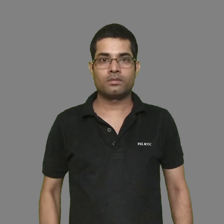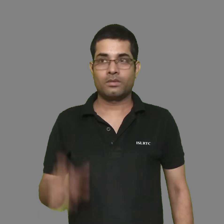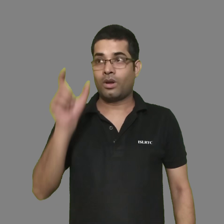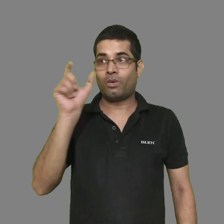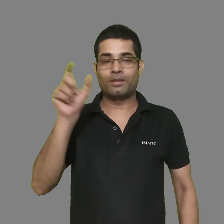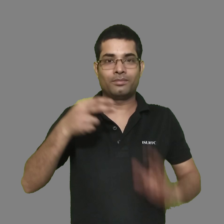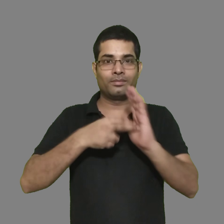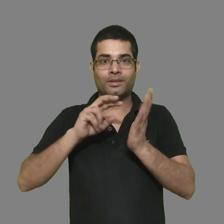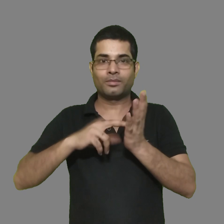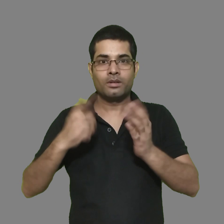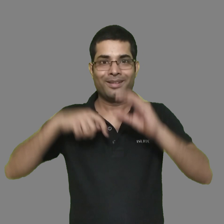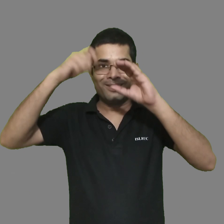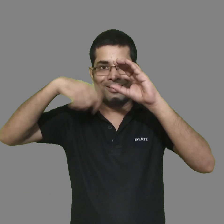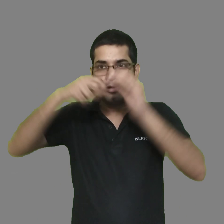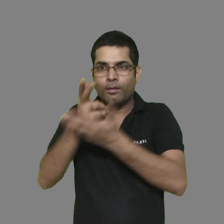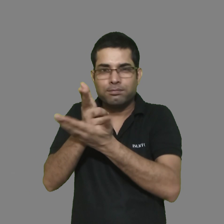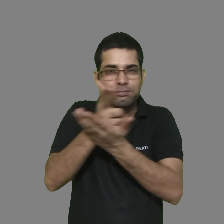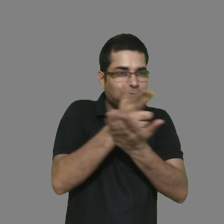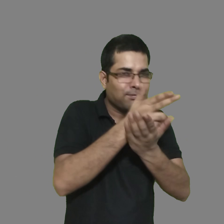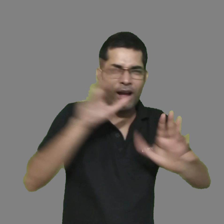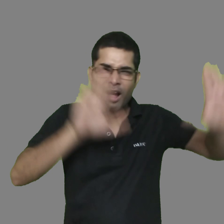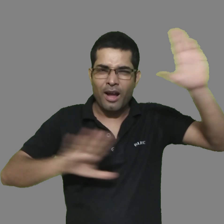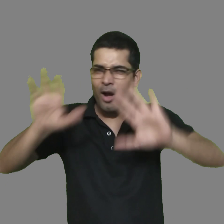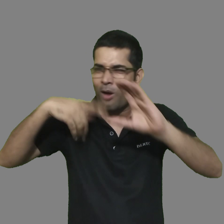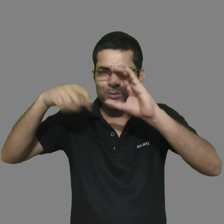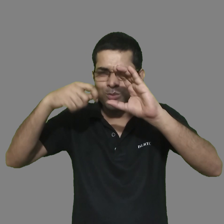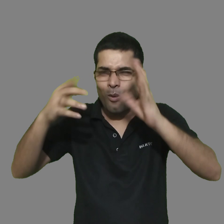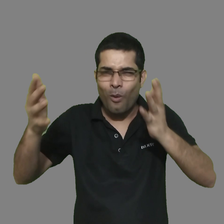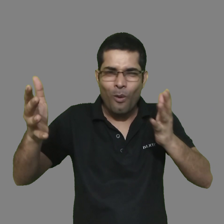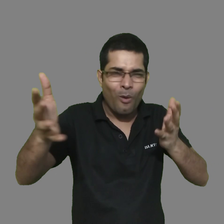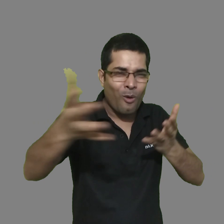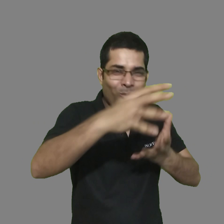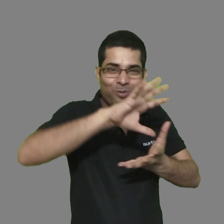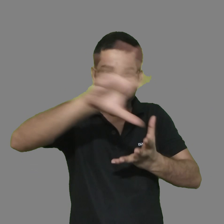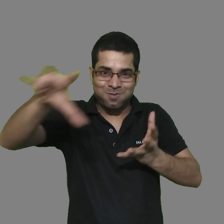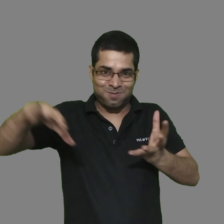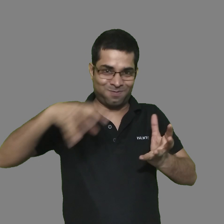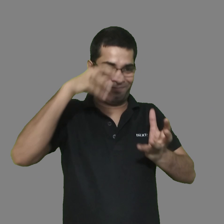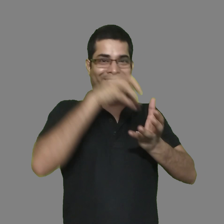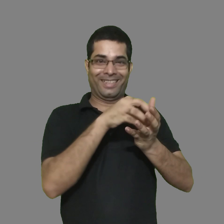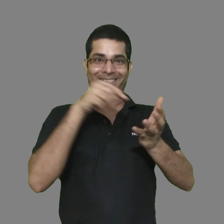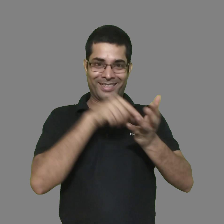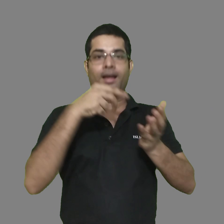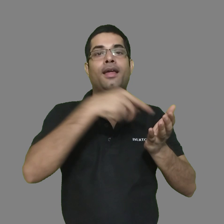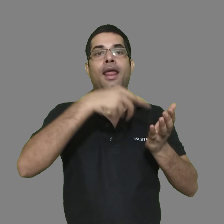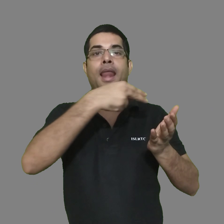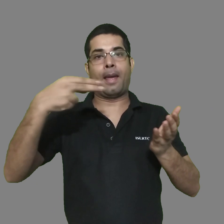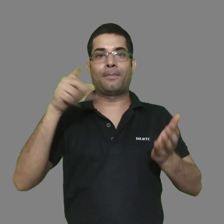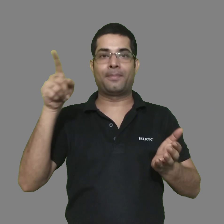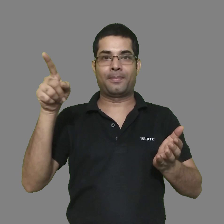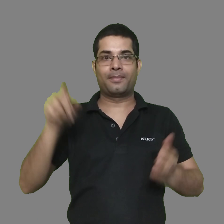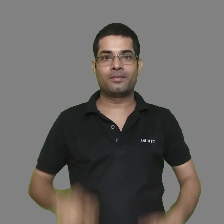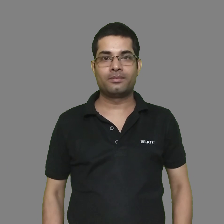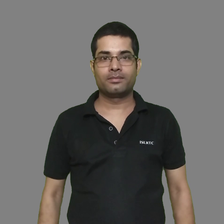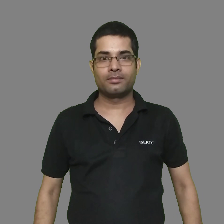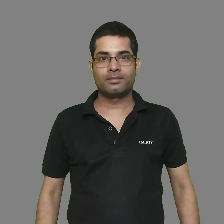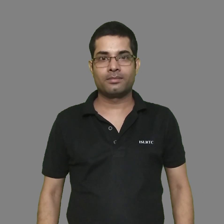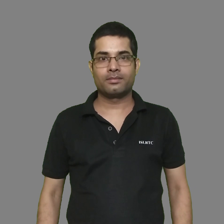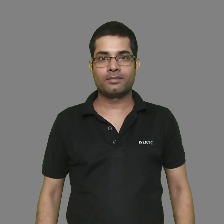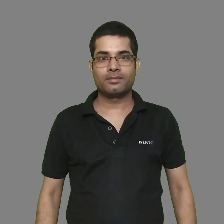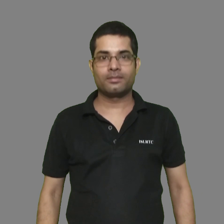Footage